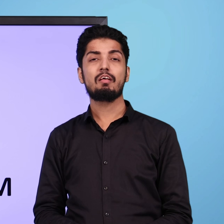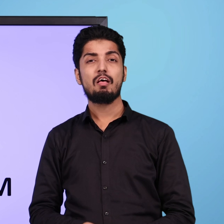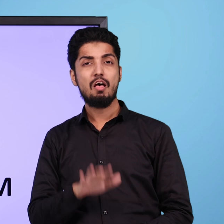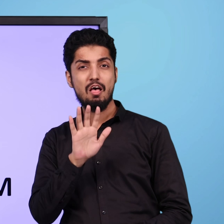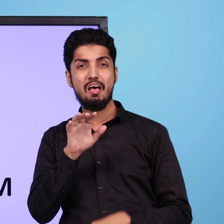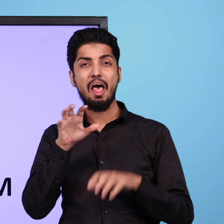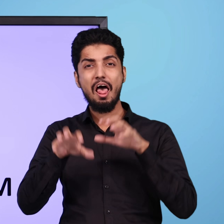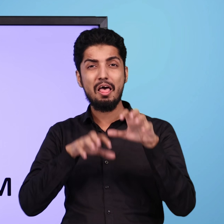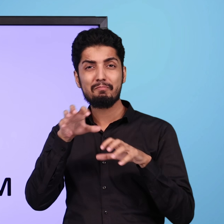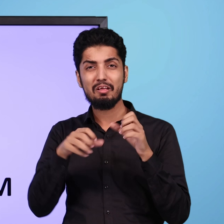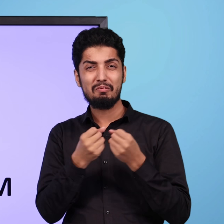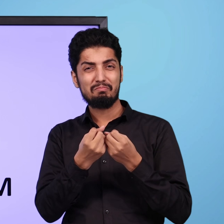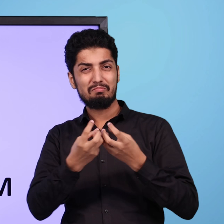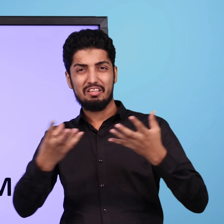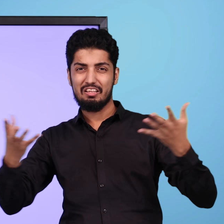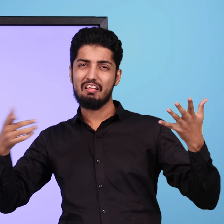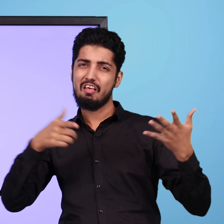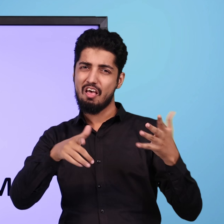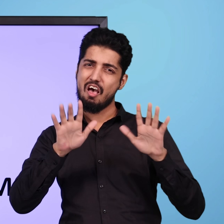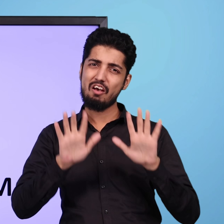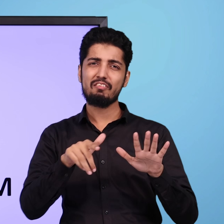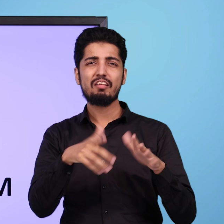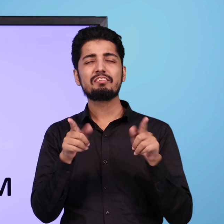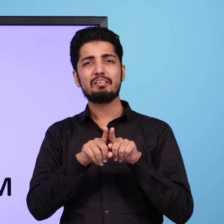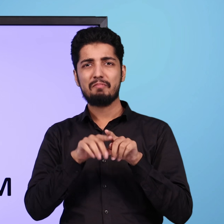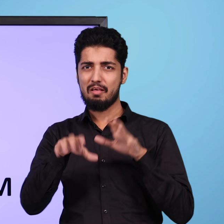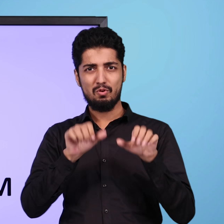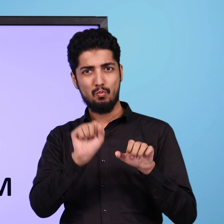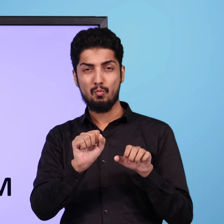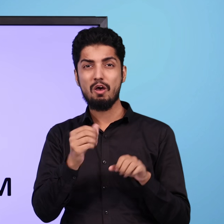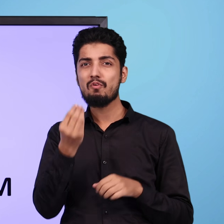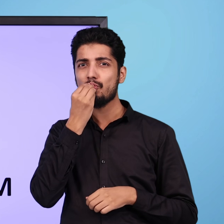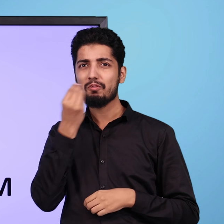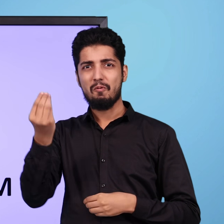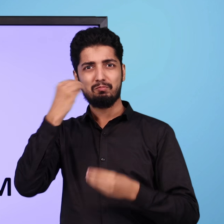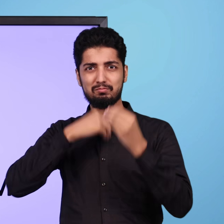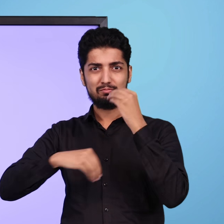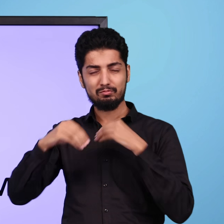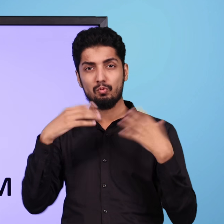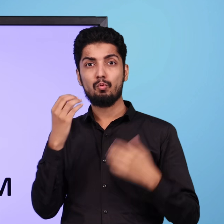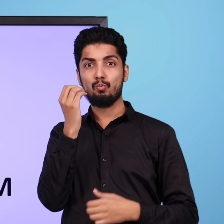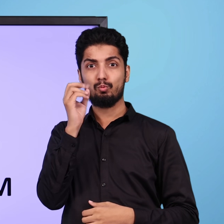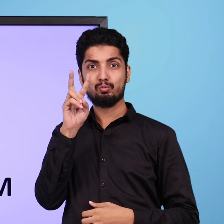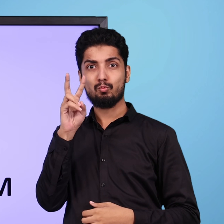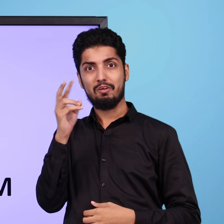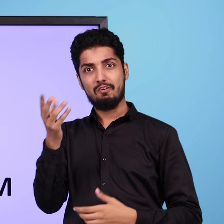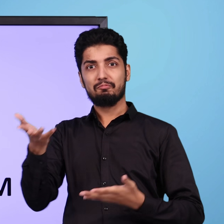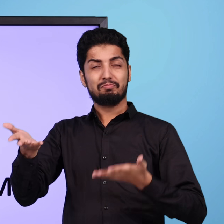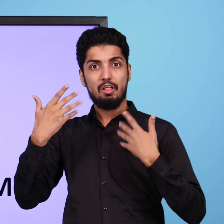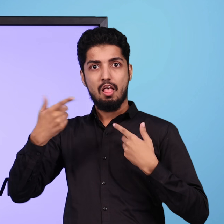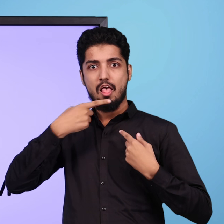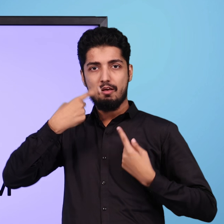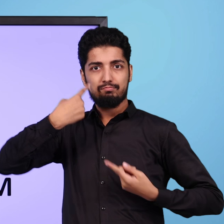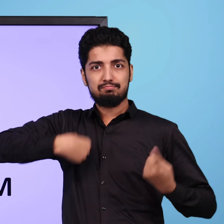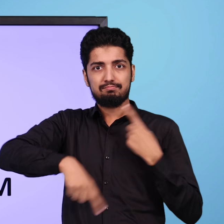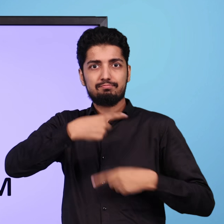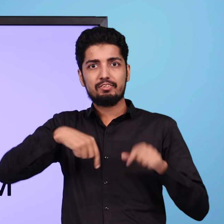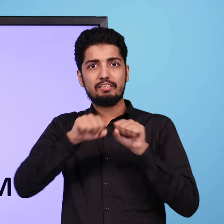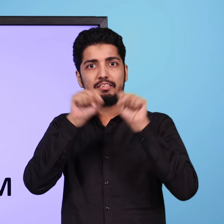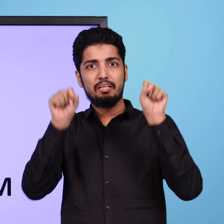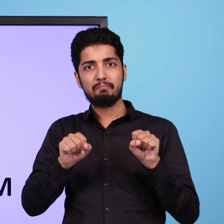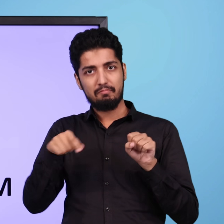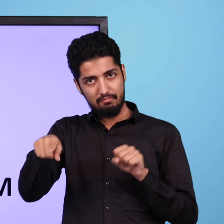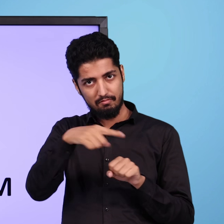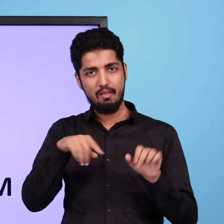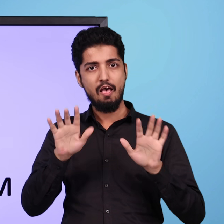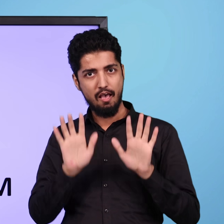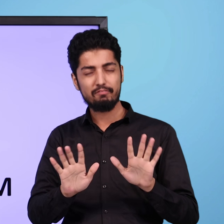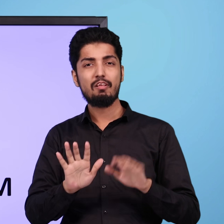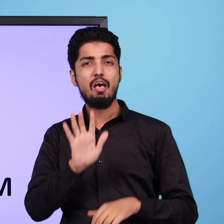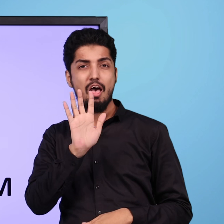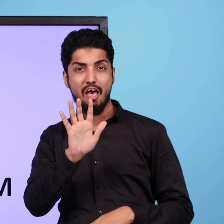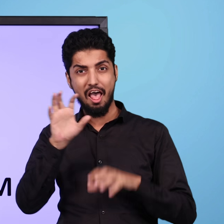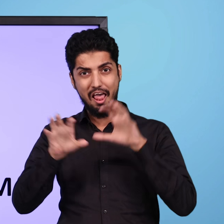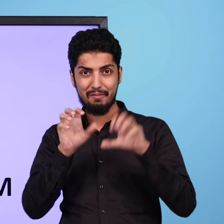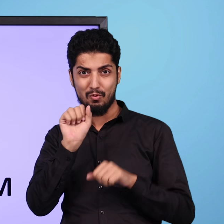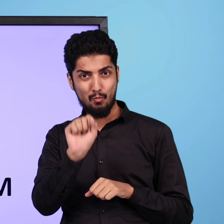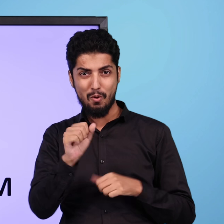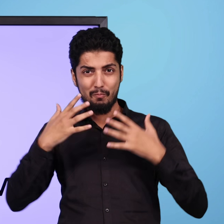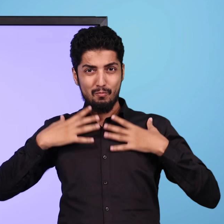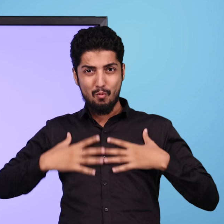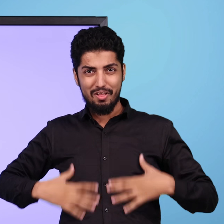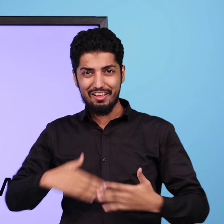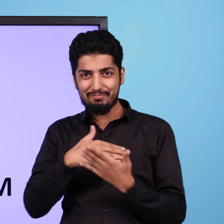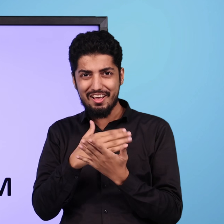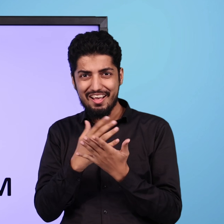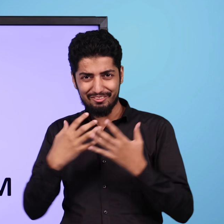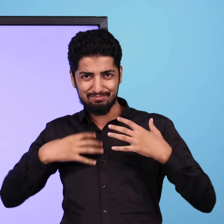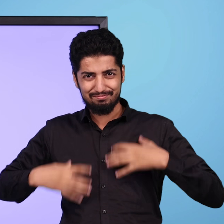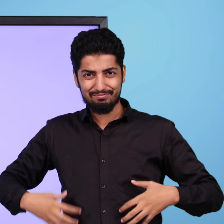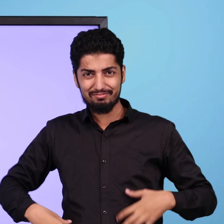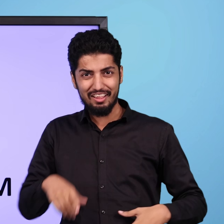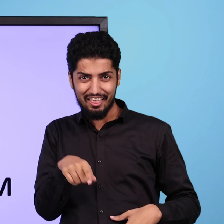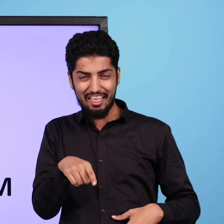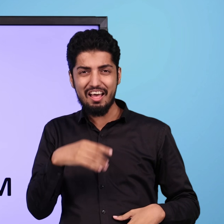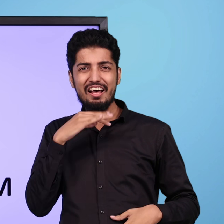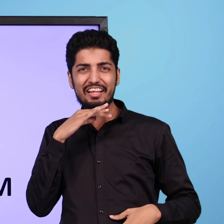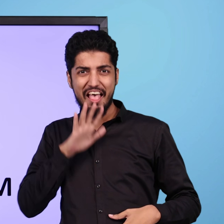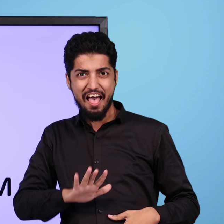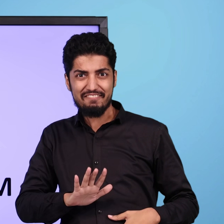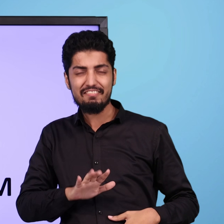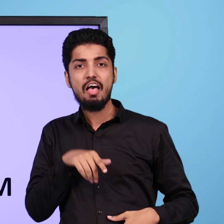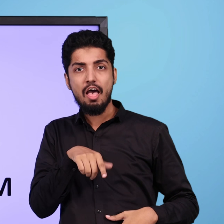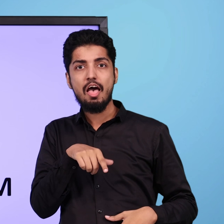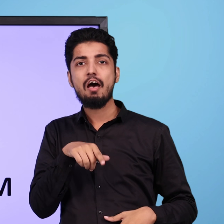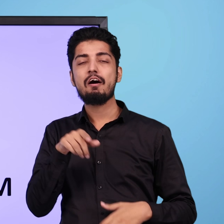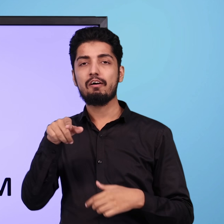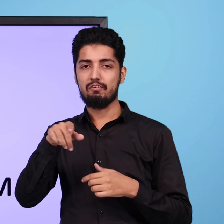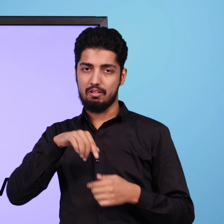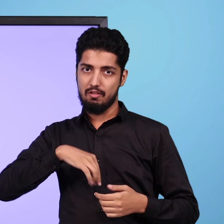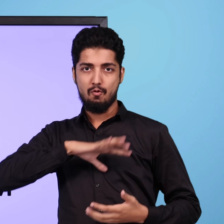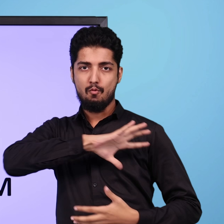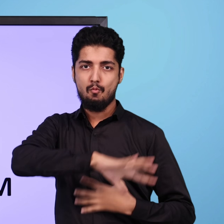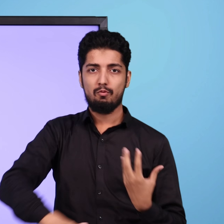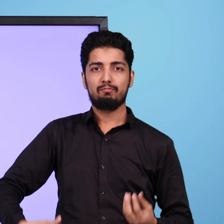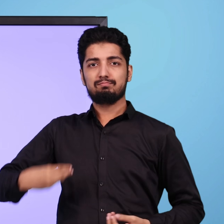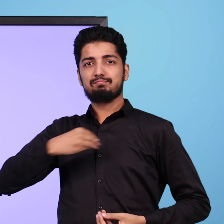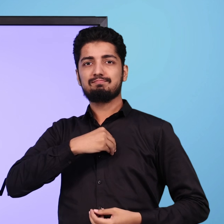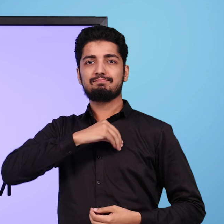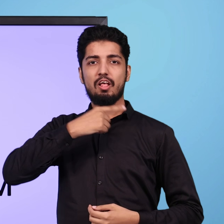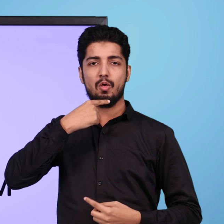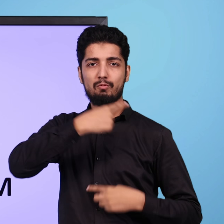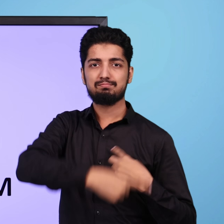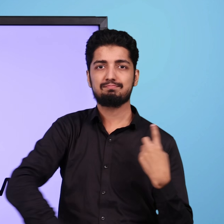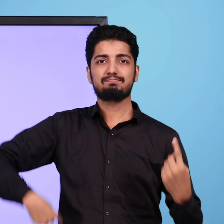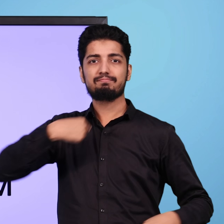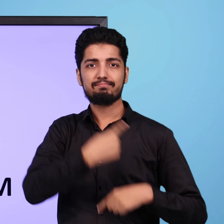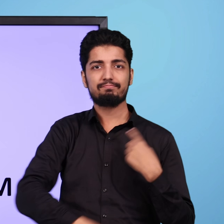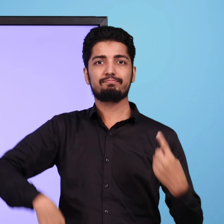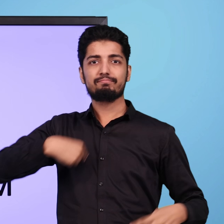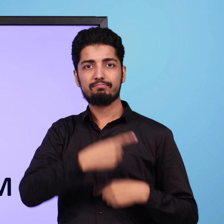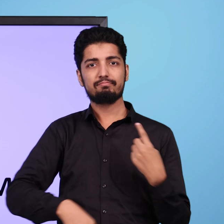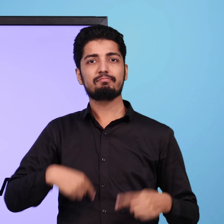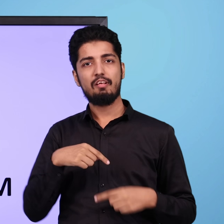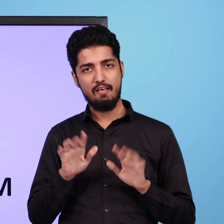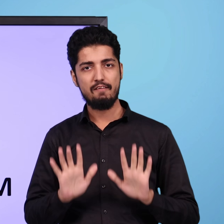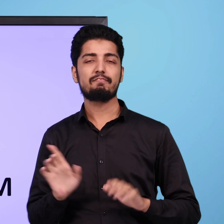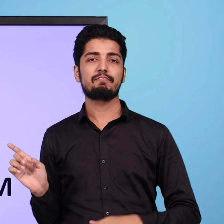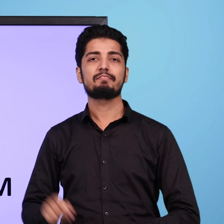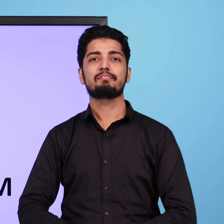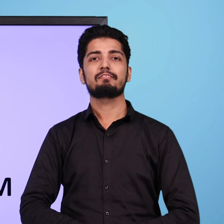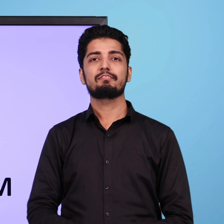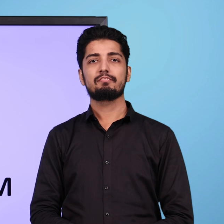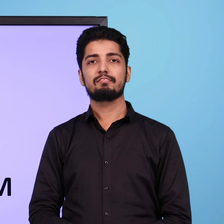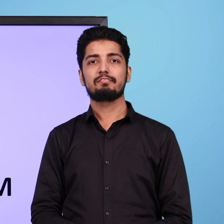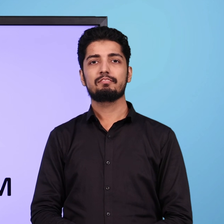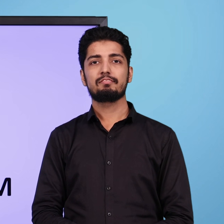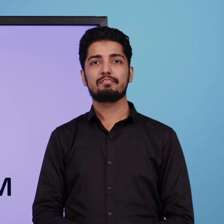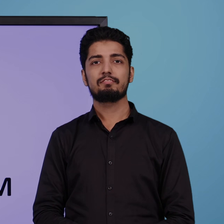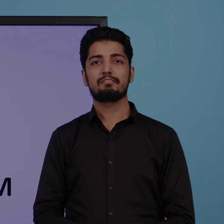In most animals, the blood that circulates in the body distributes food and oxygen to different cells of the body. It also carries the waste products from different parts of the body for excretion. This is done by the circulatory system, which consists of the heart and blood vessels.